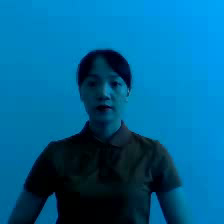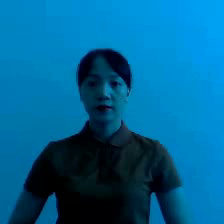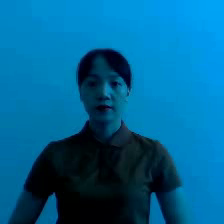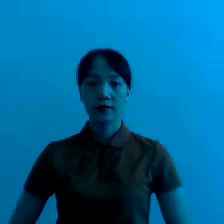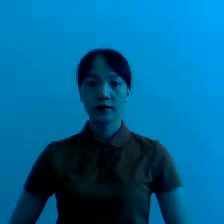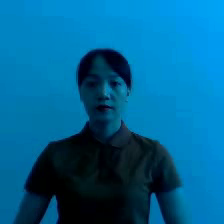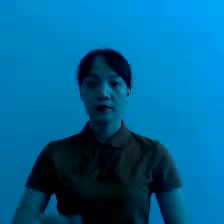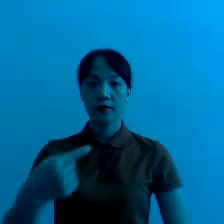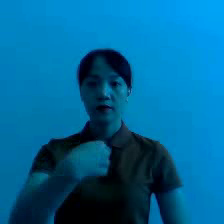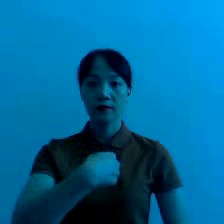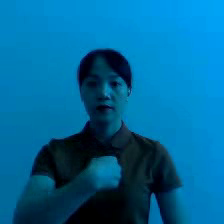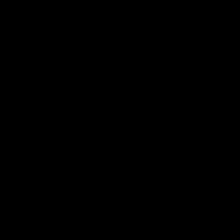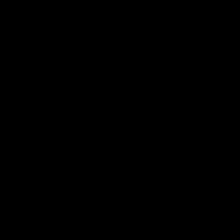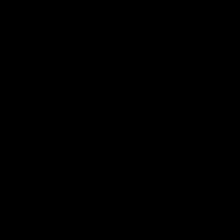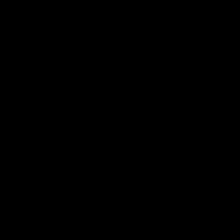Tôi